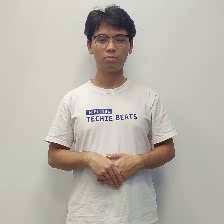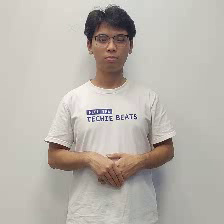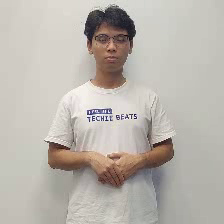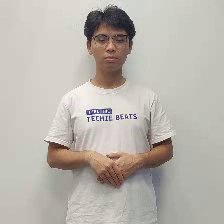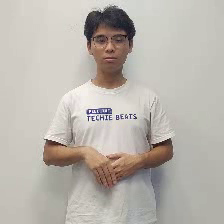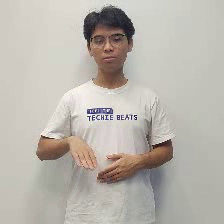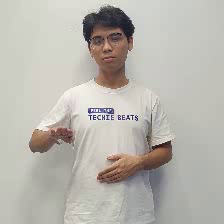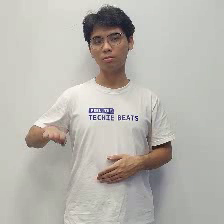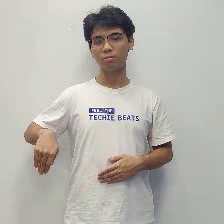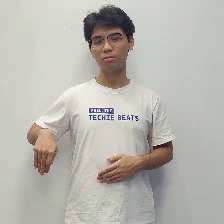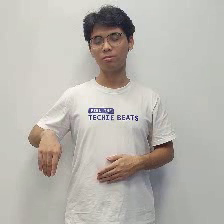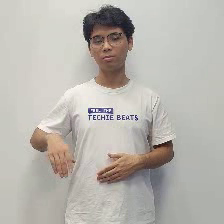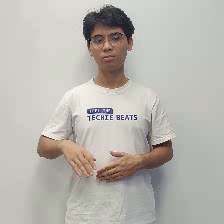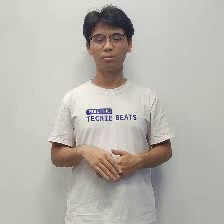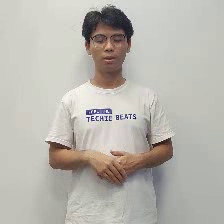Phía sau